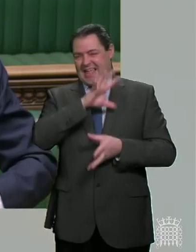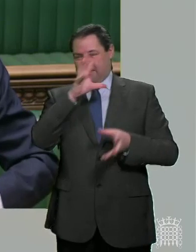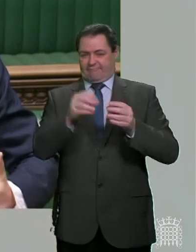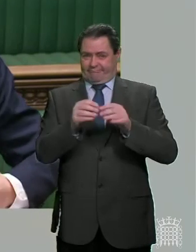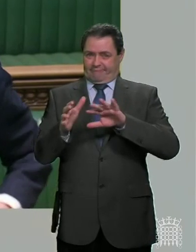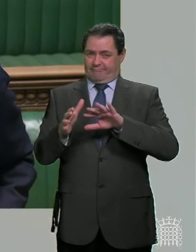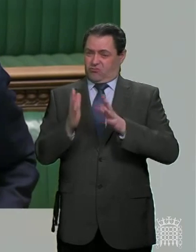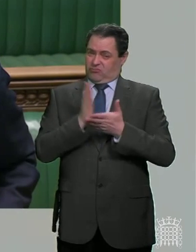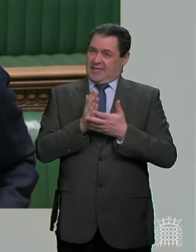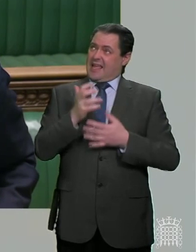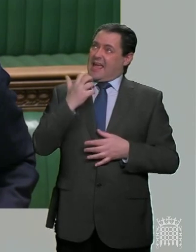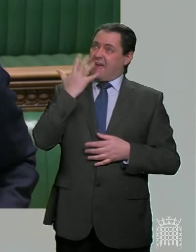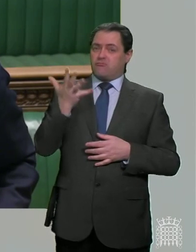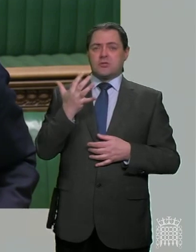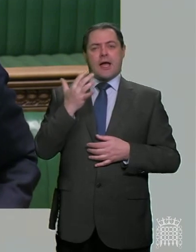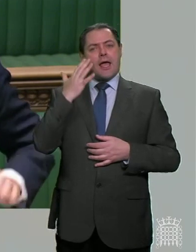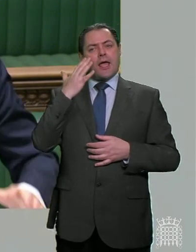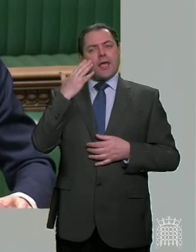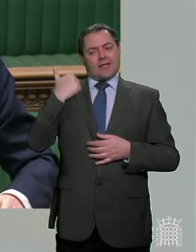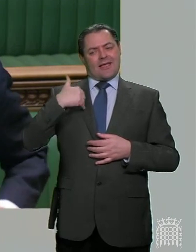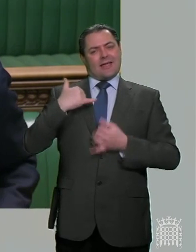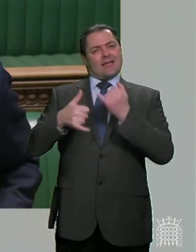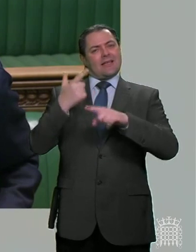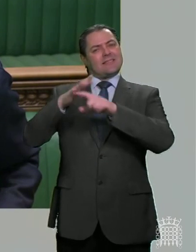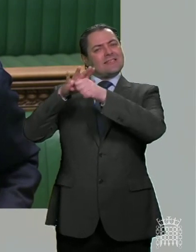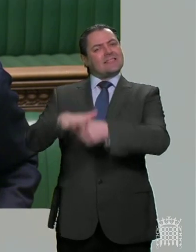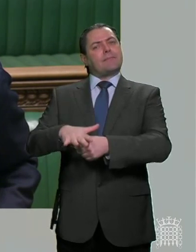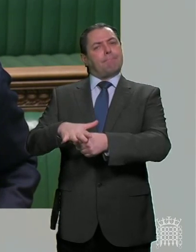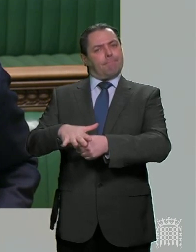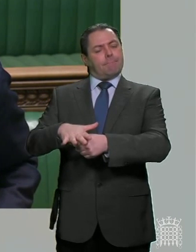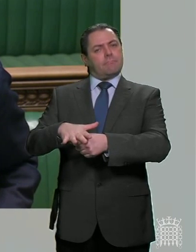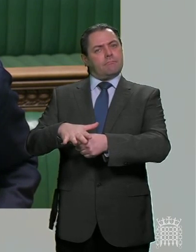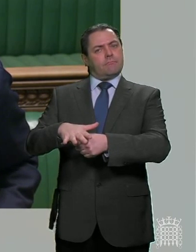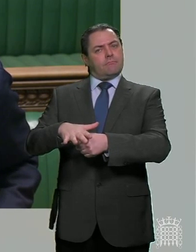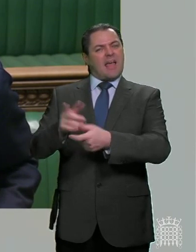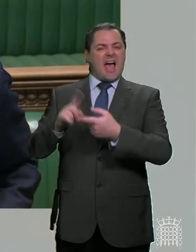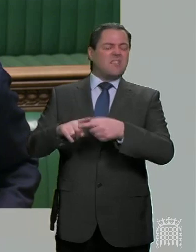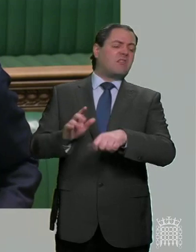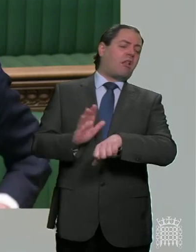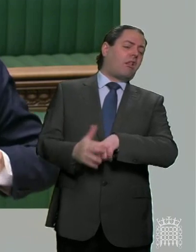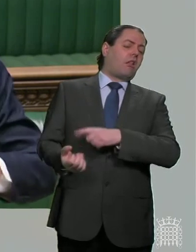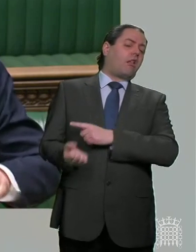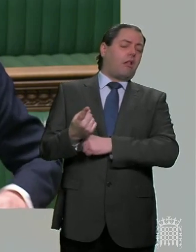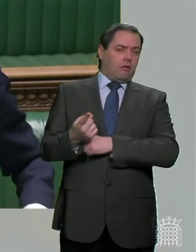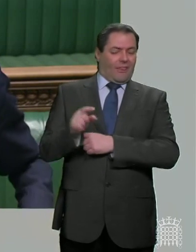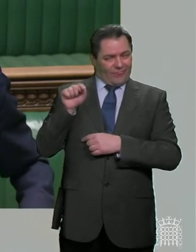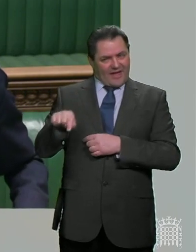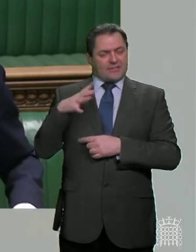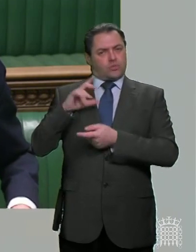casual everyday sexism and apathy that fail to address the concerns of women.